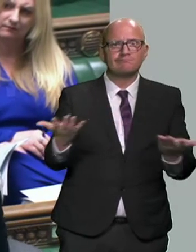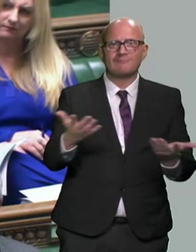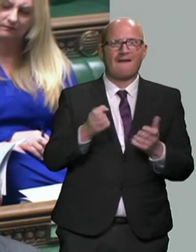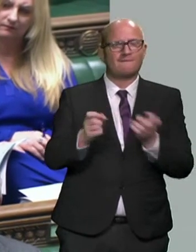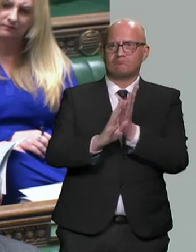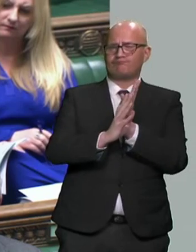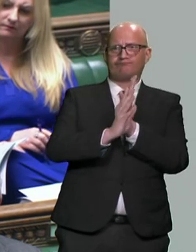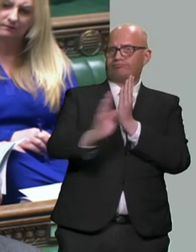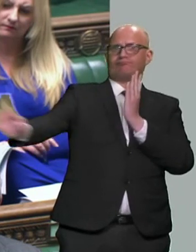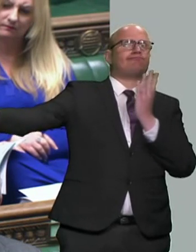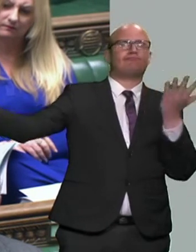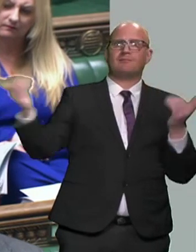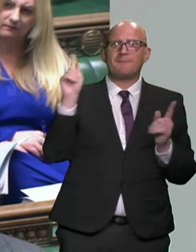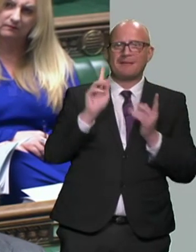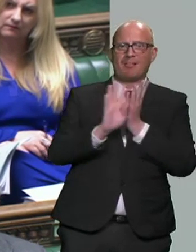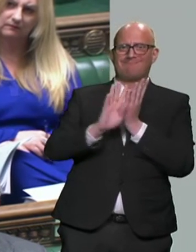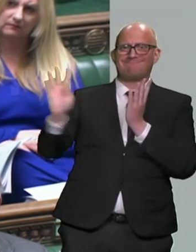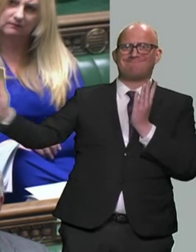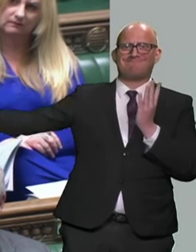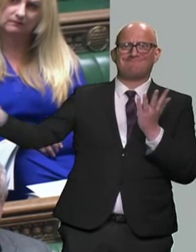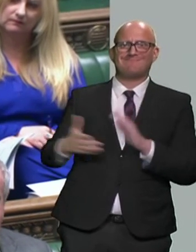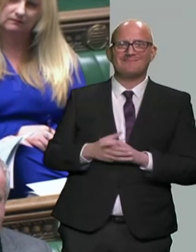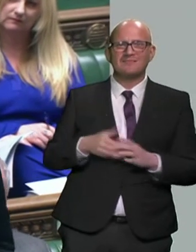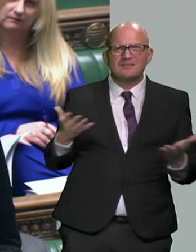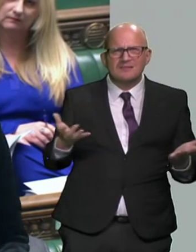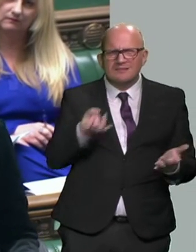The Chancellor says he is going to increase the household support fund, but is that it?